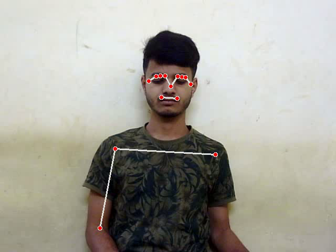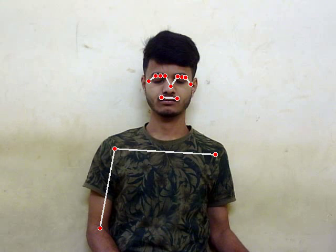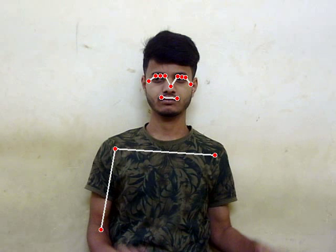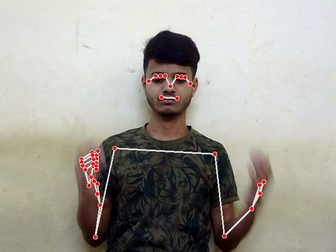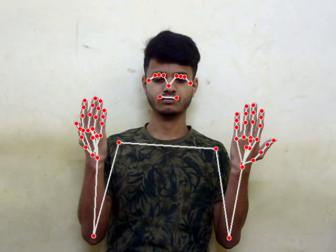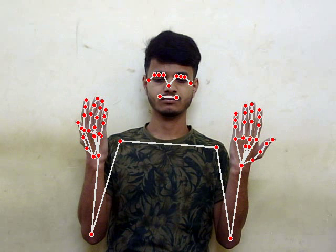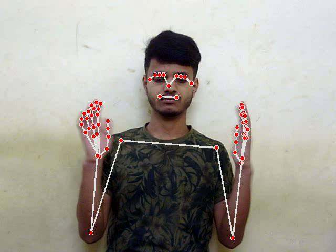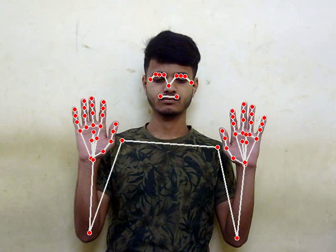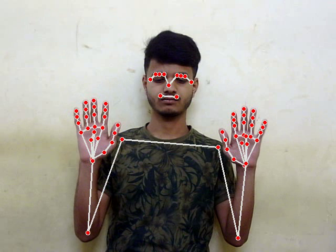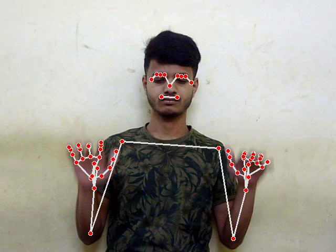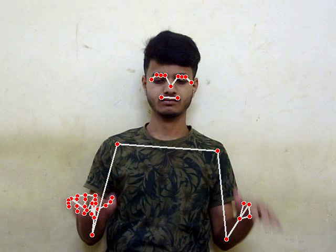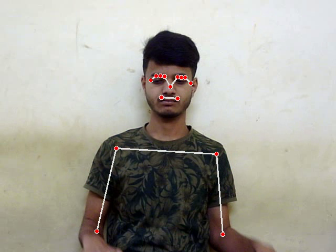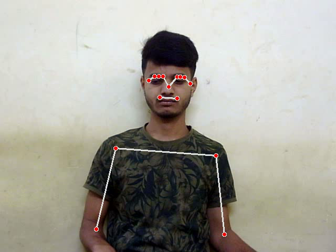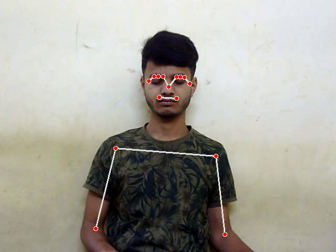do not want